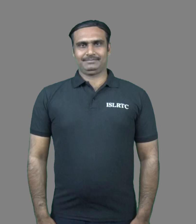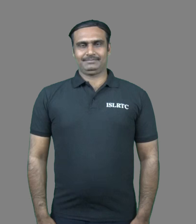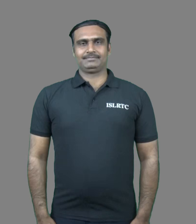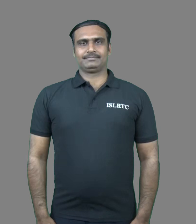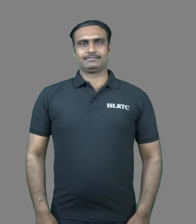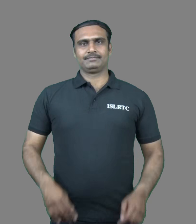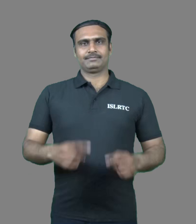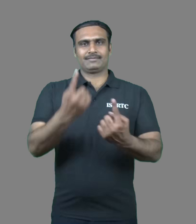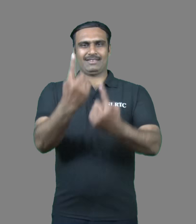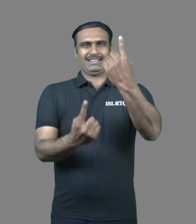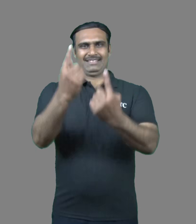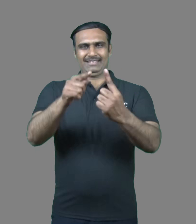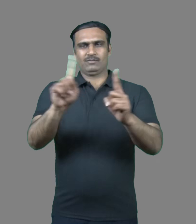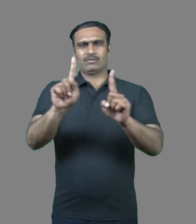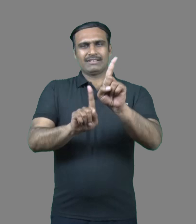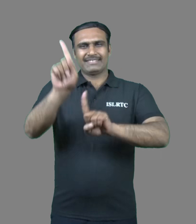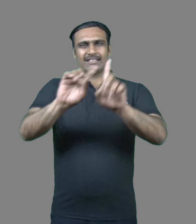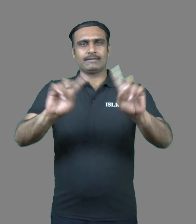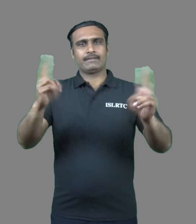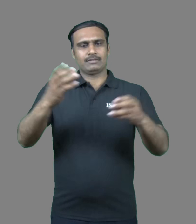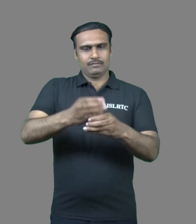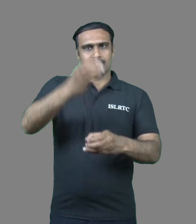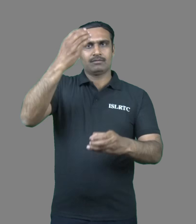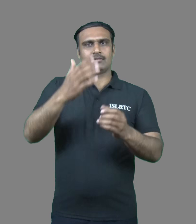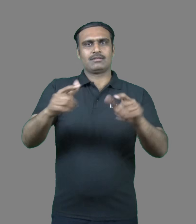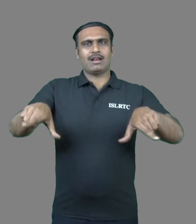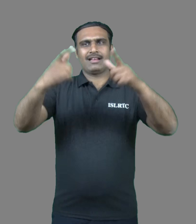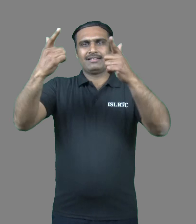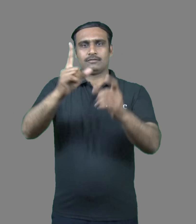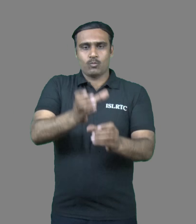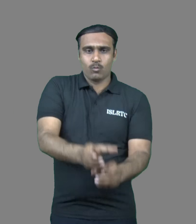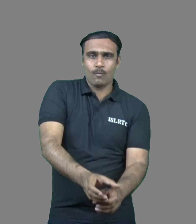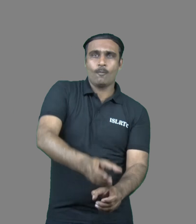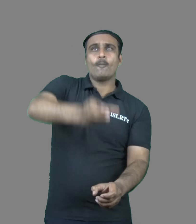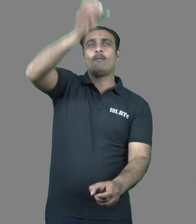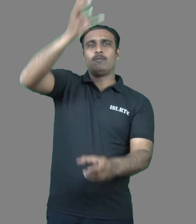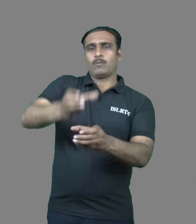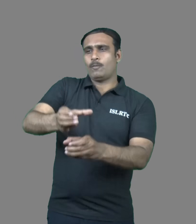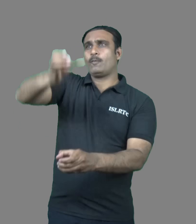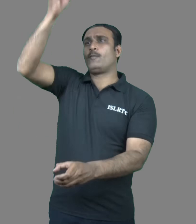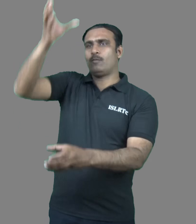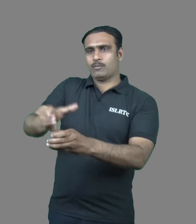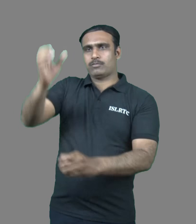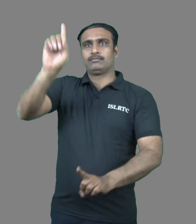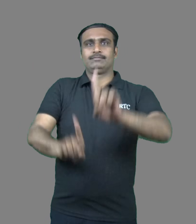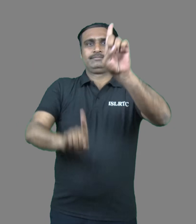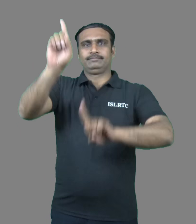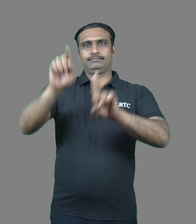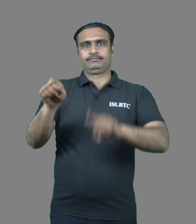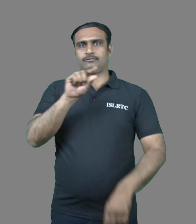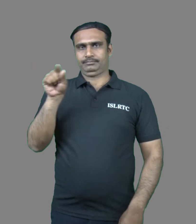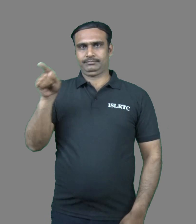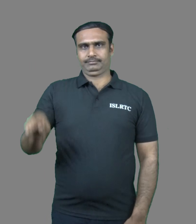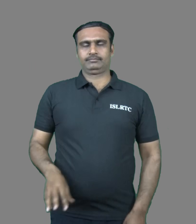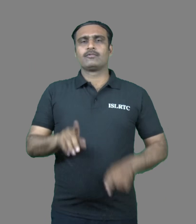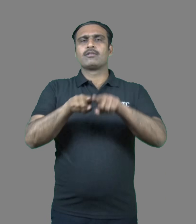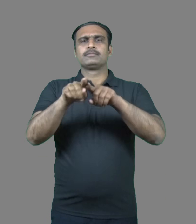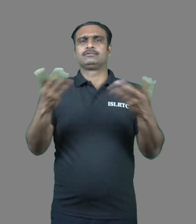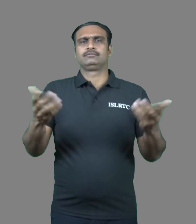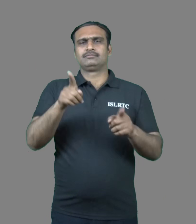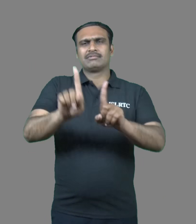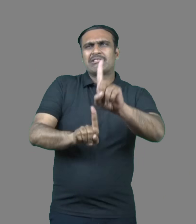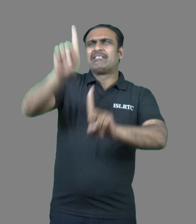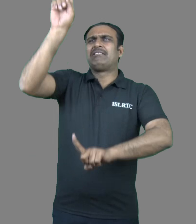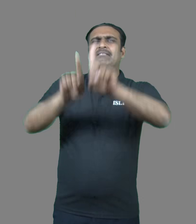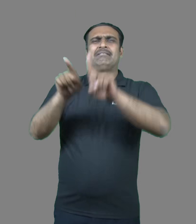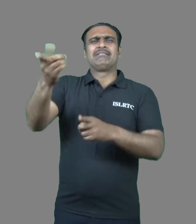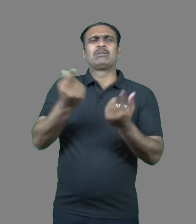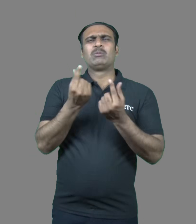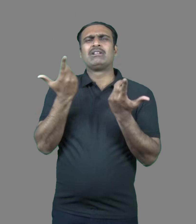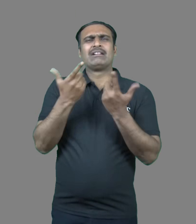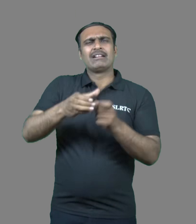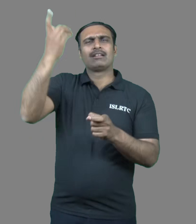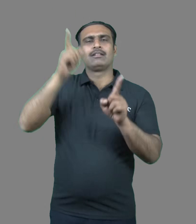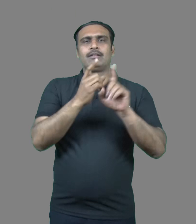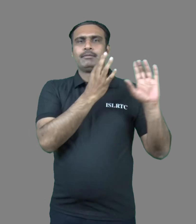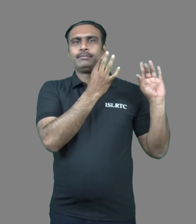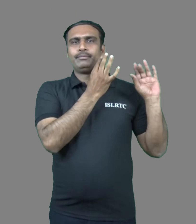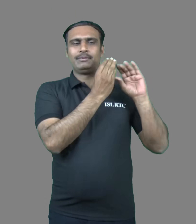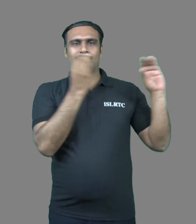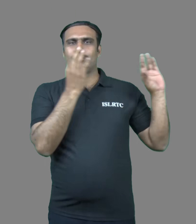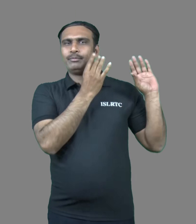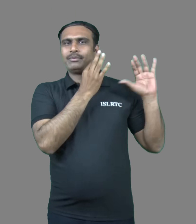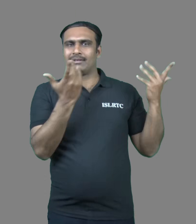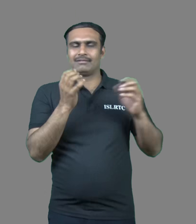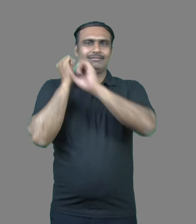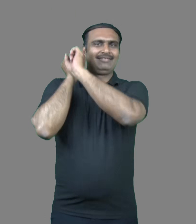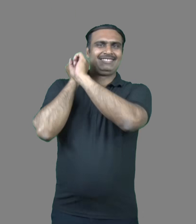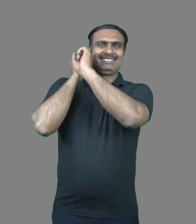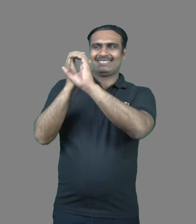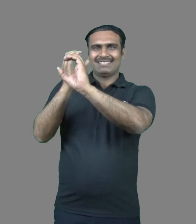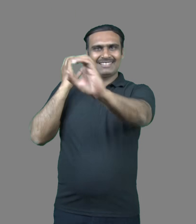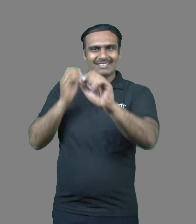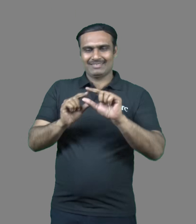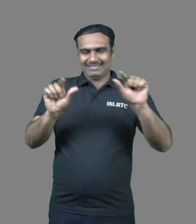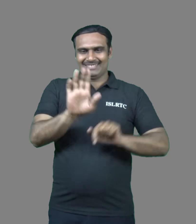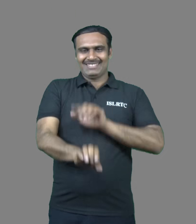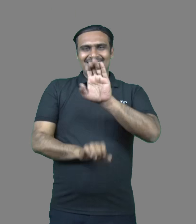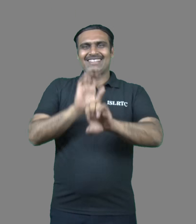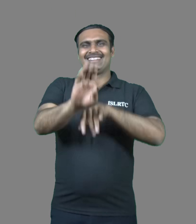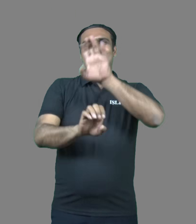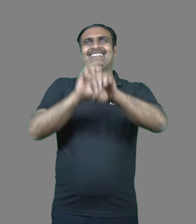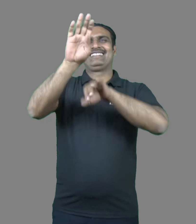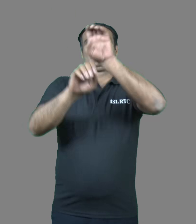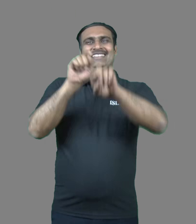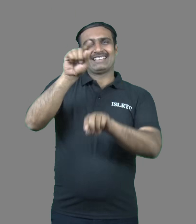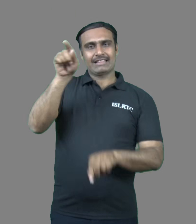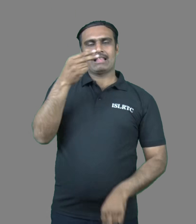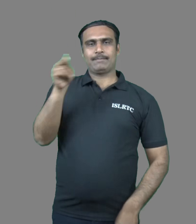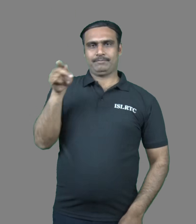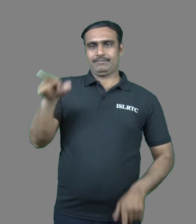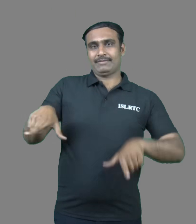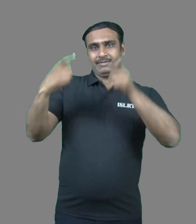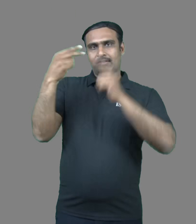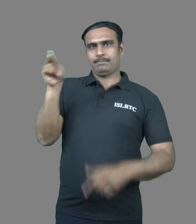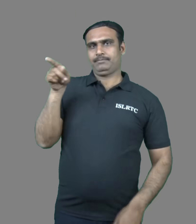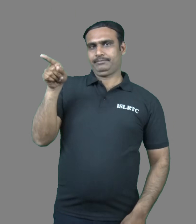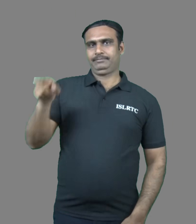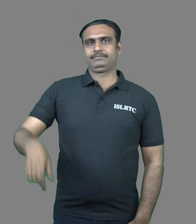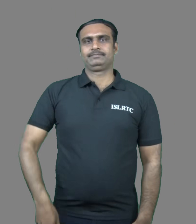Bambusa